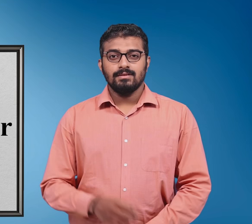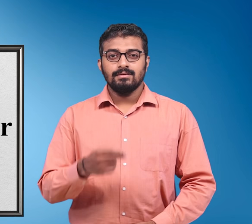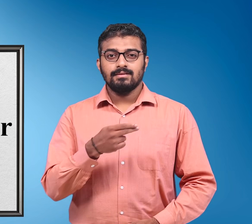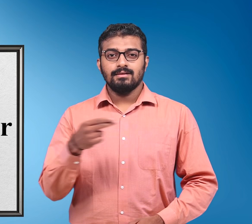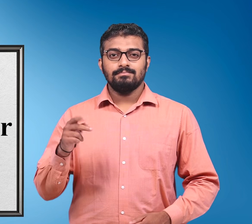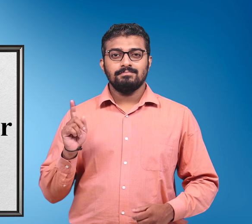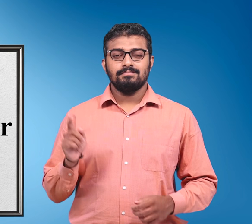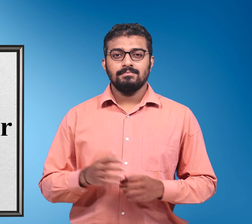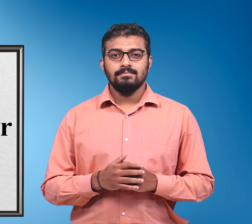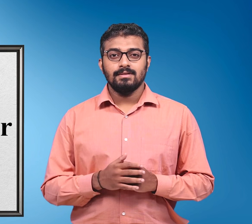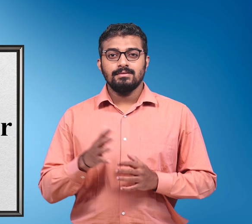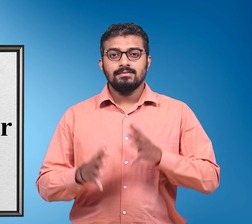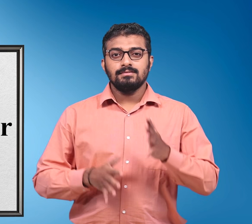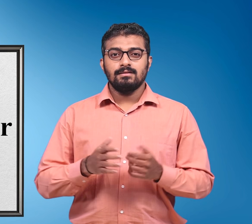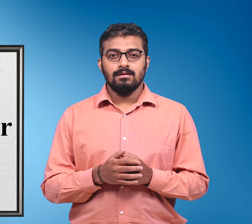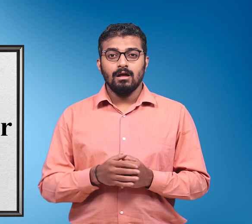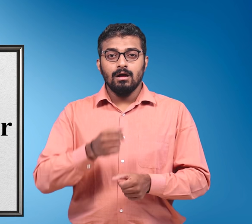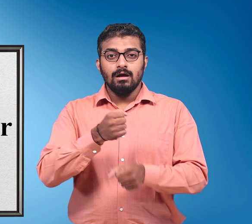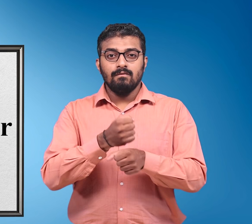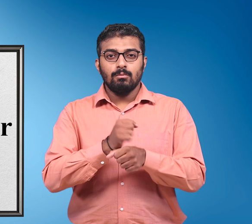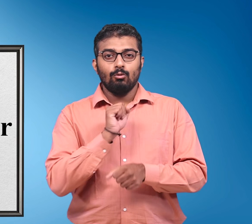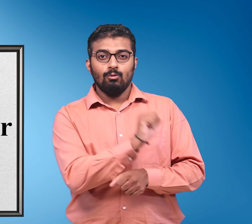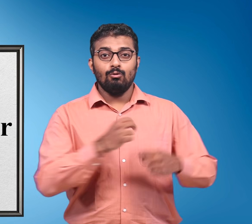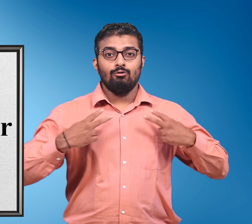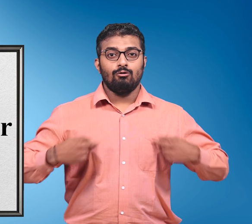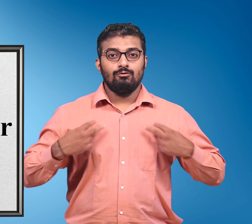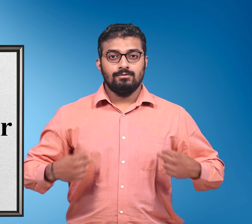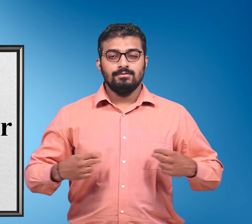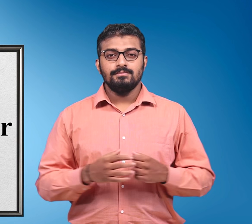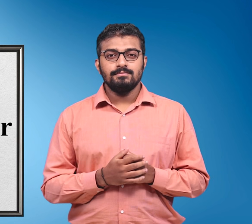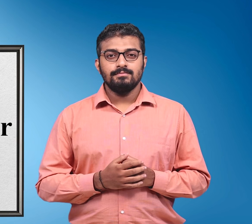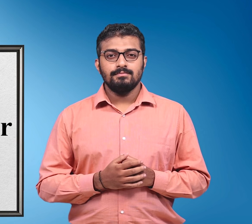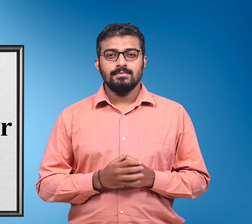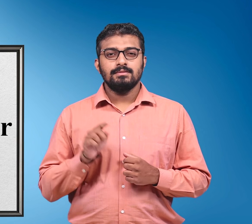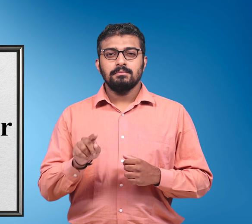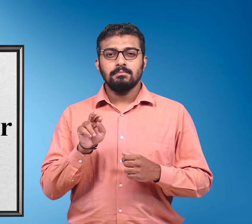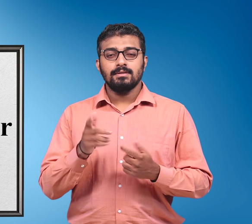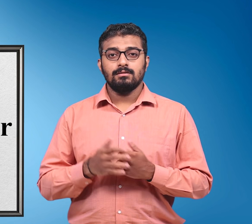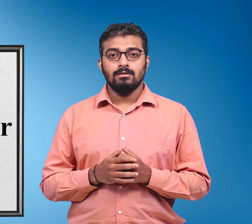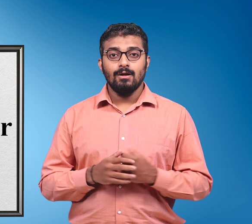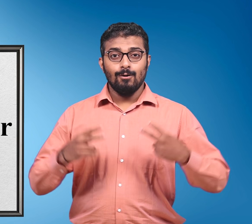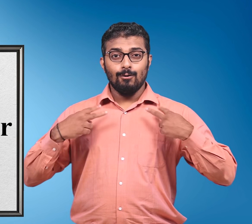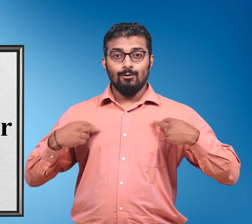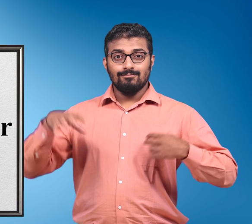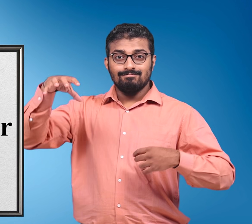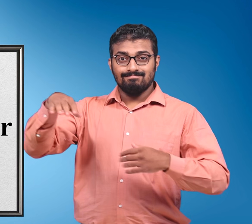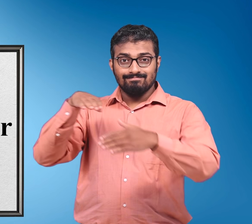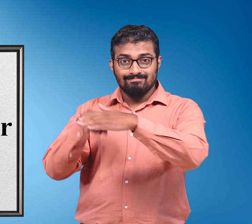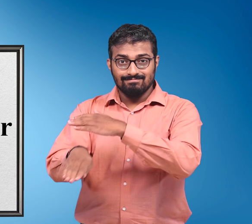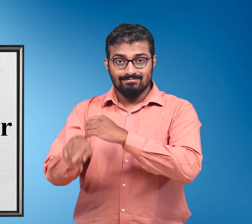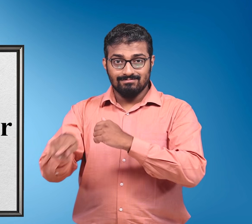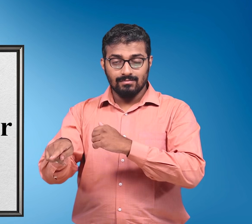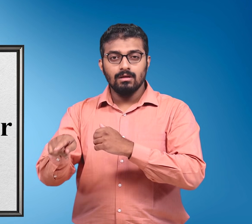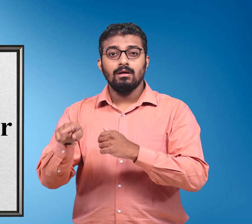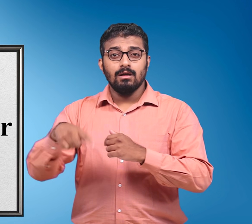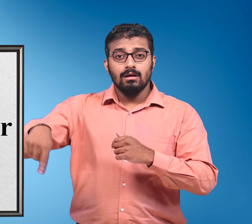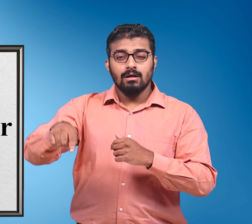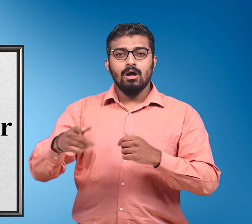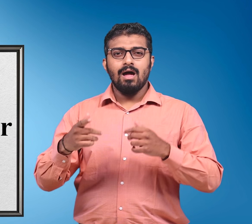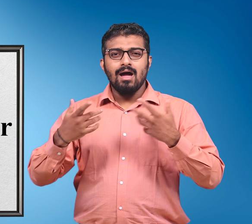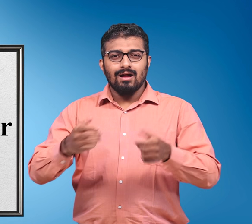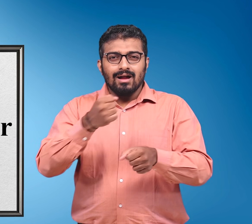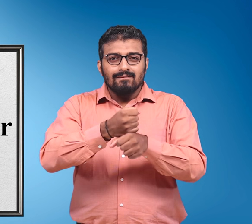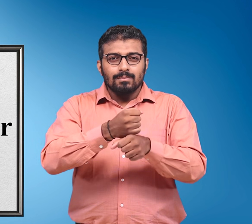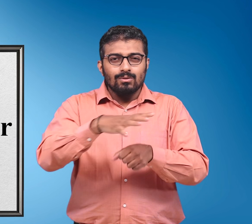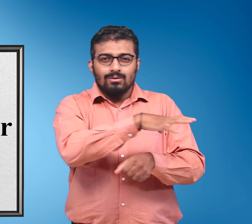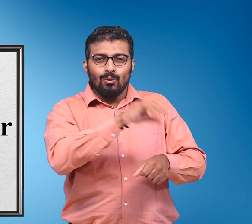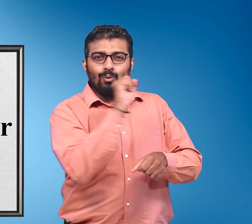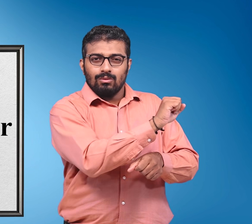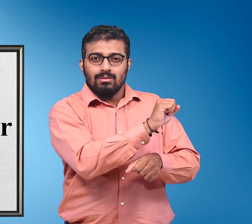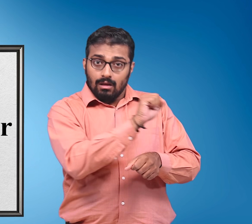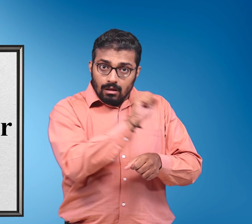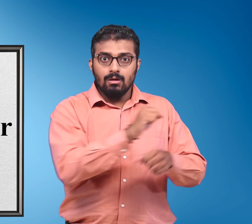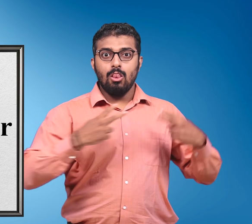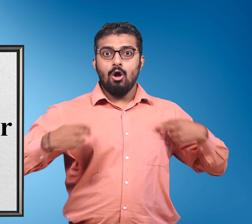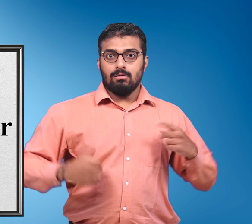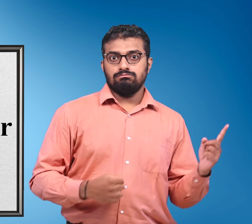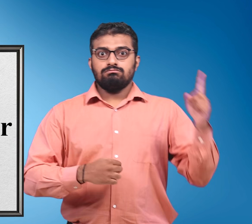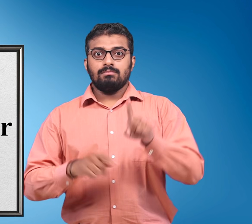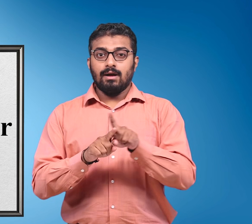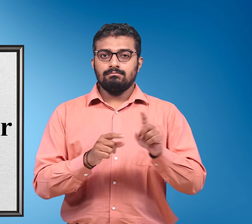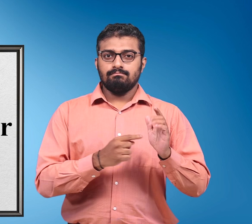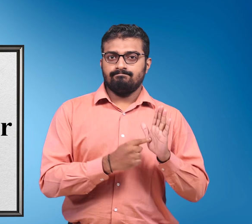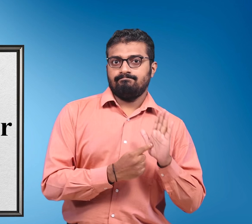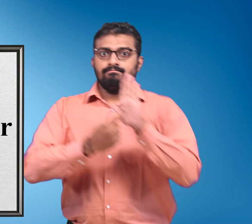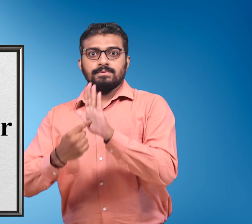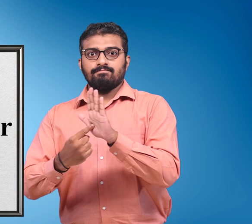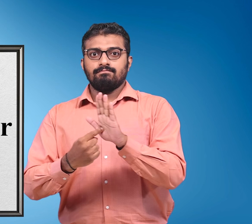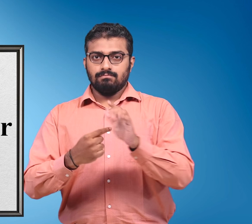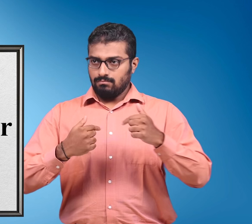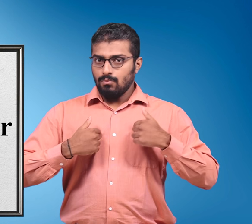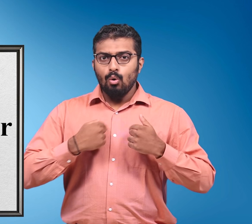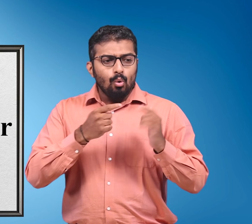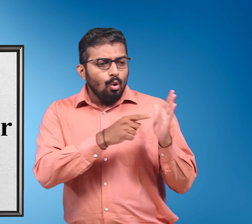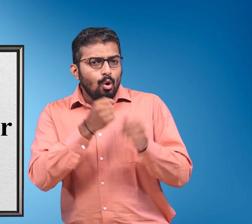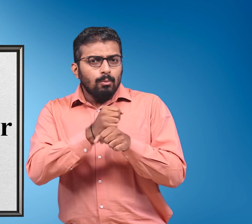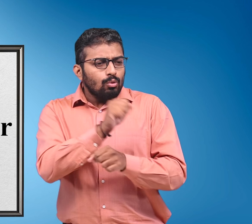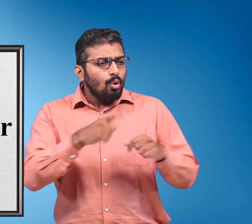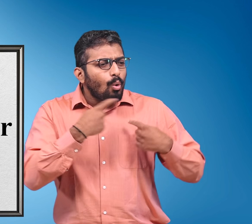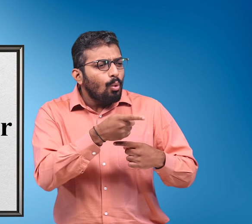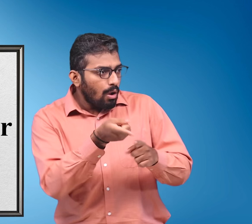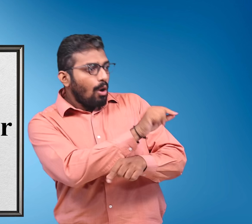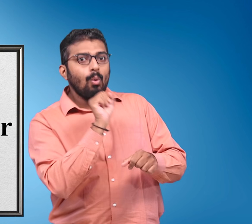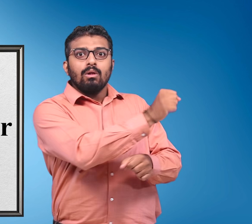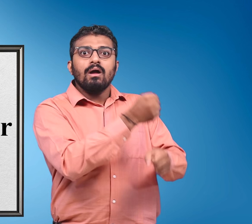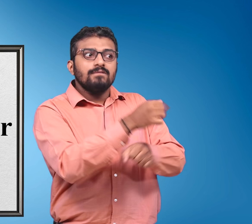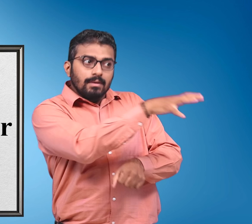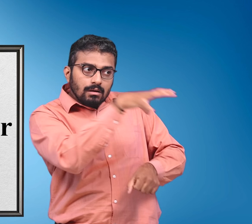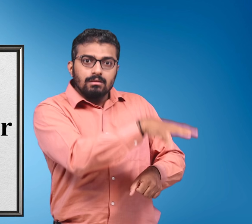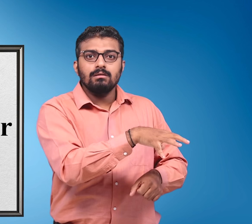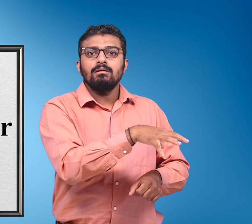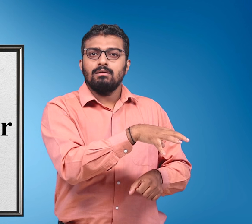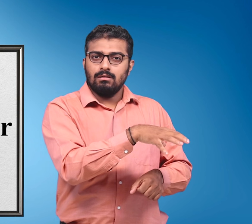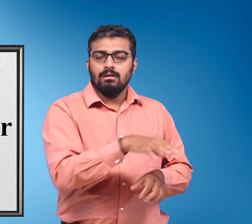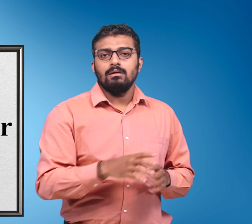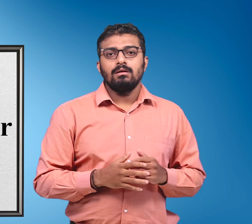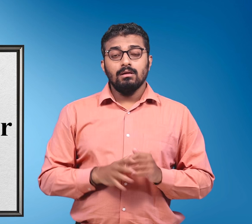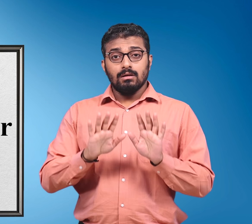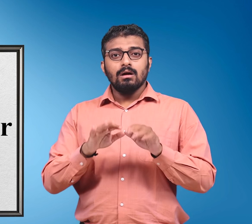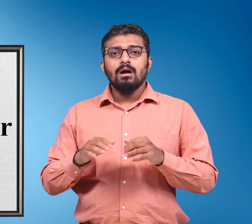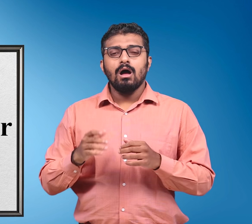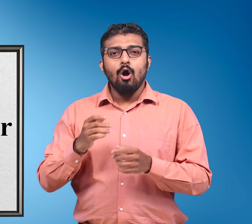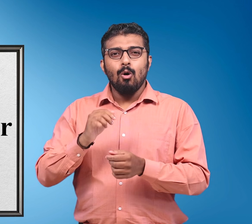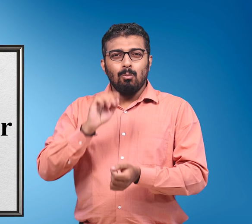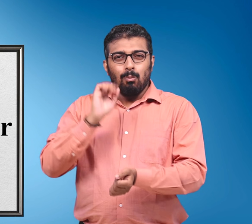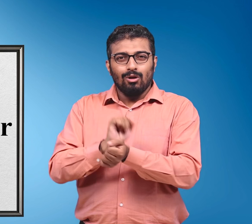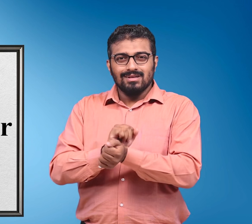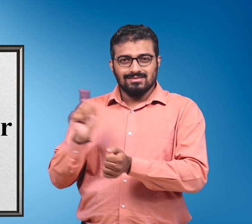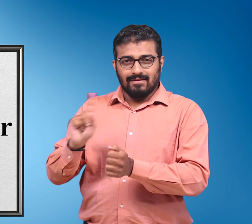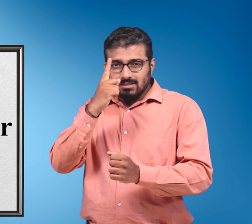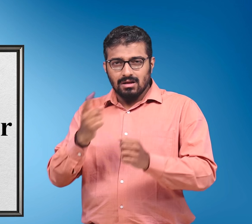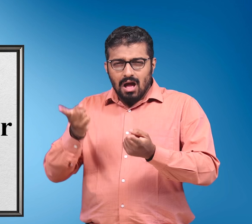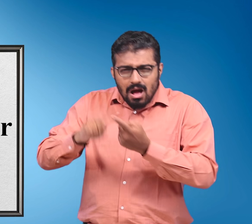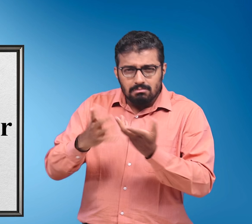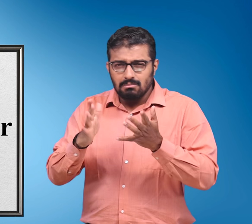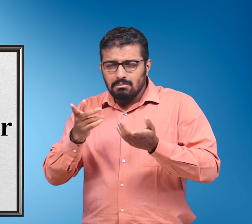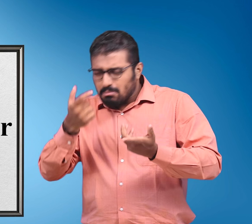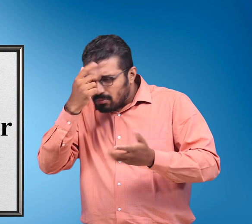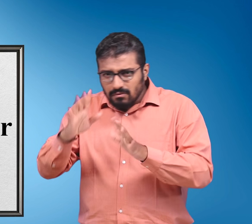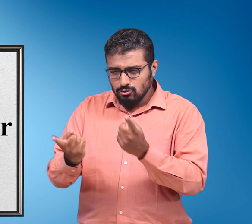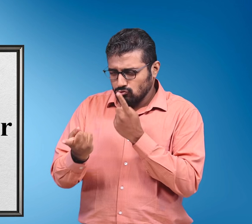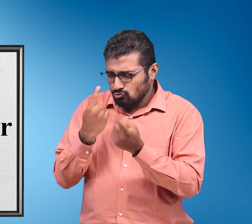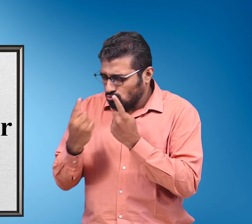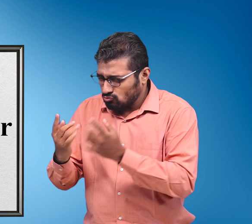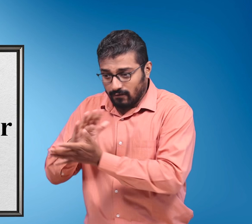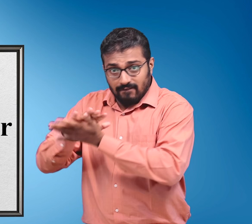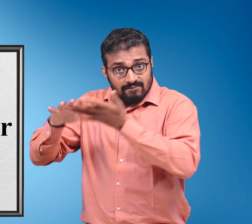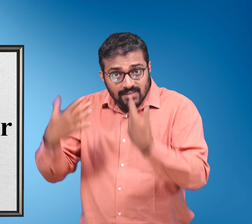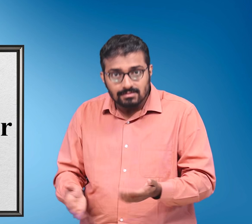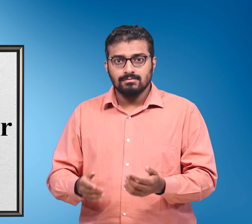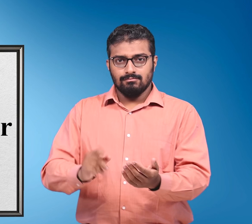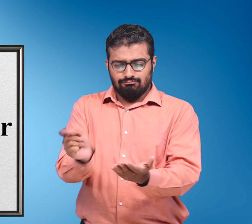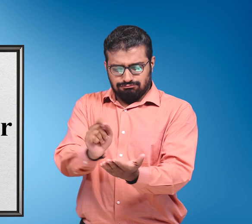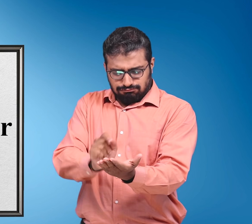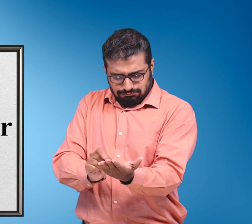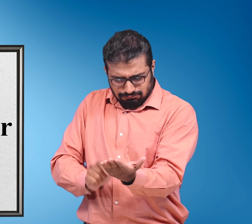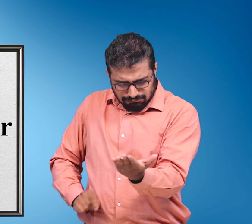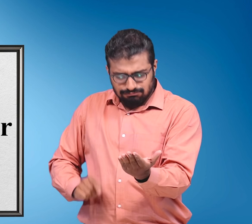Public Prosecutor This sign means public prosecutor. In court, it is the Public Prosecutor who represents the interests of the State. The role of the Prosecutor begins once the police has